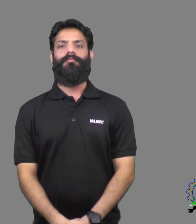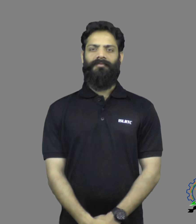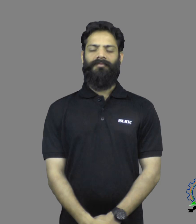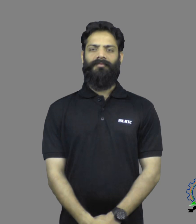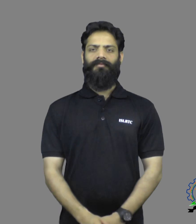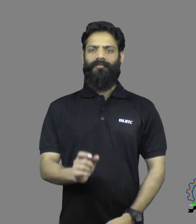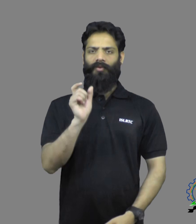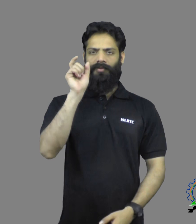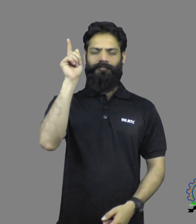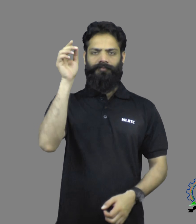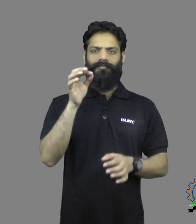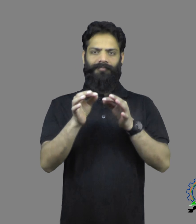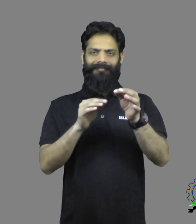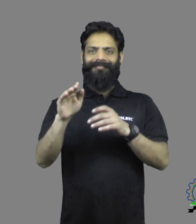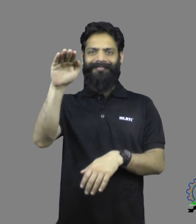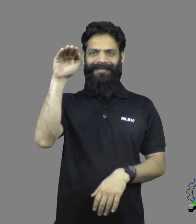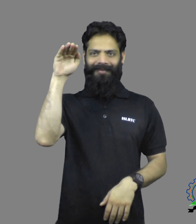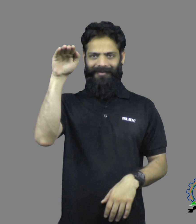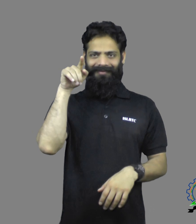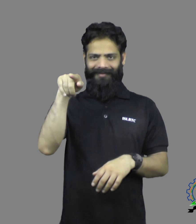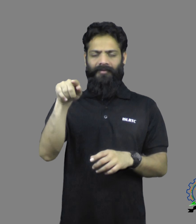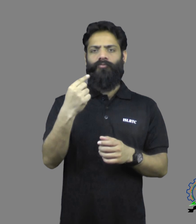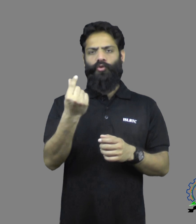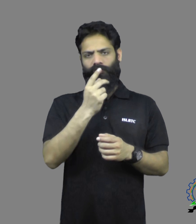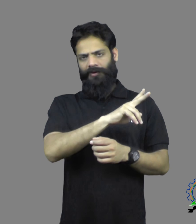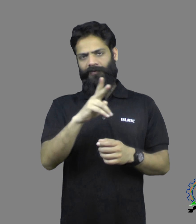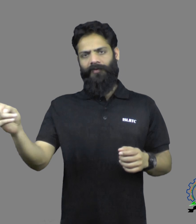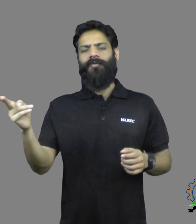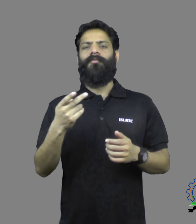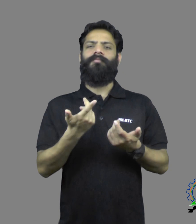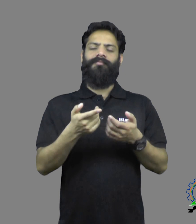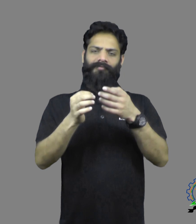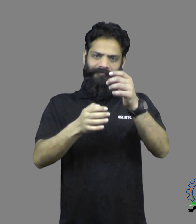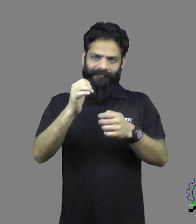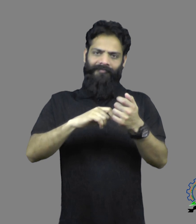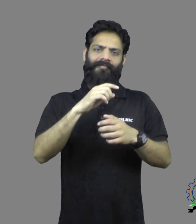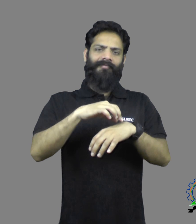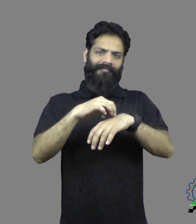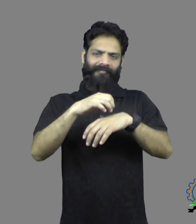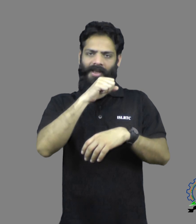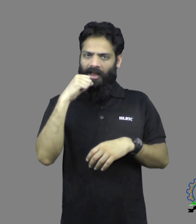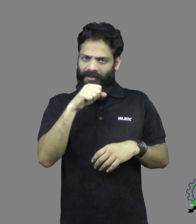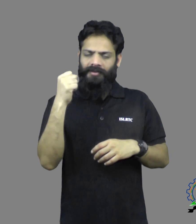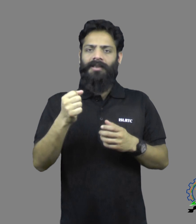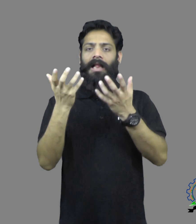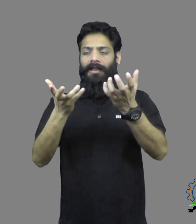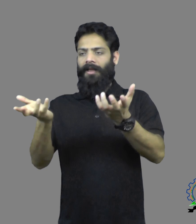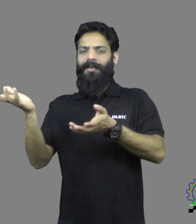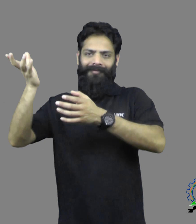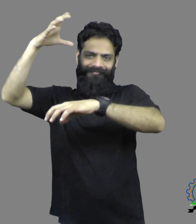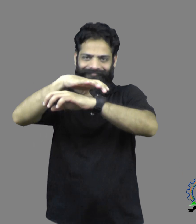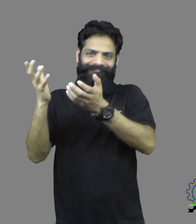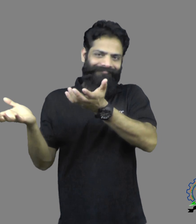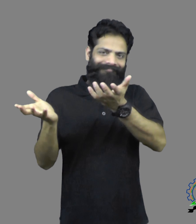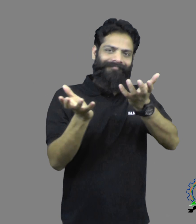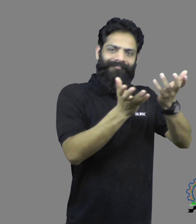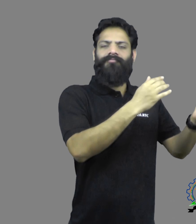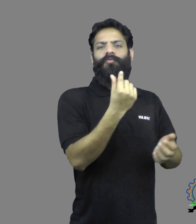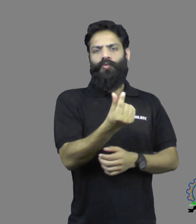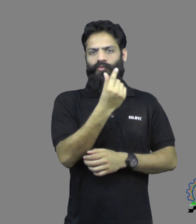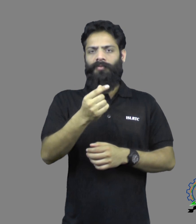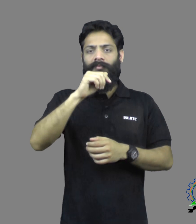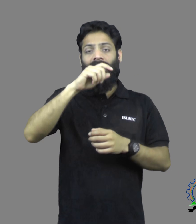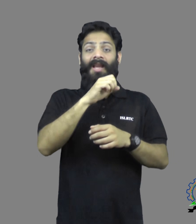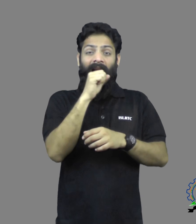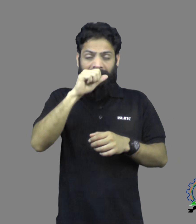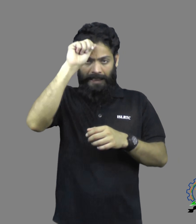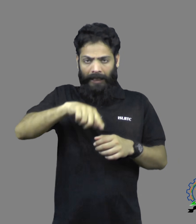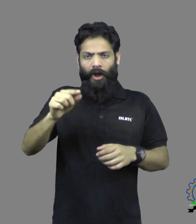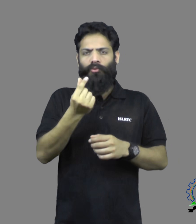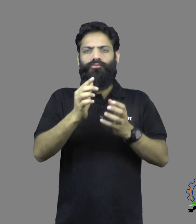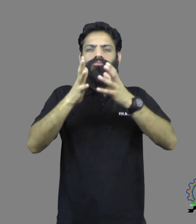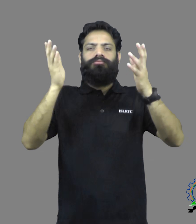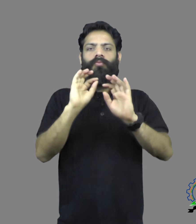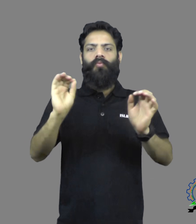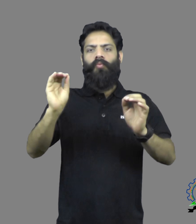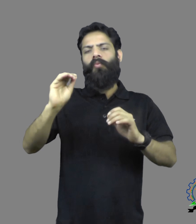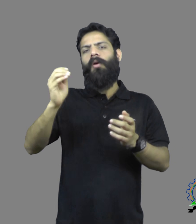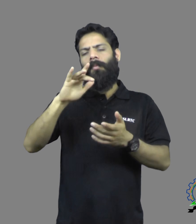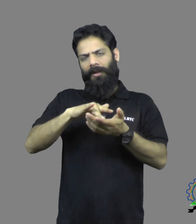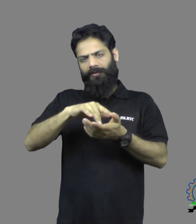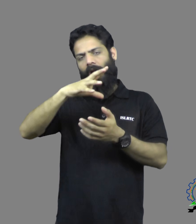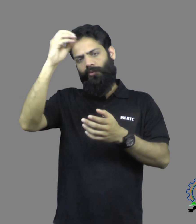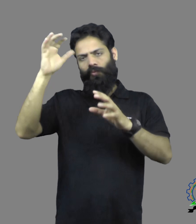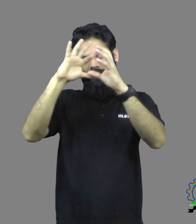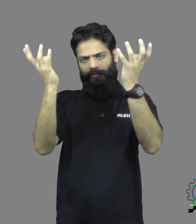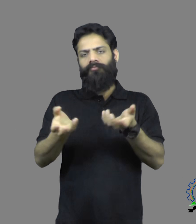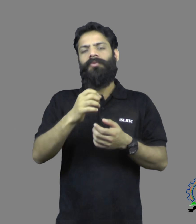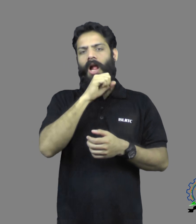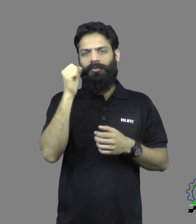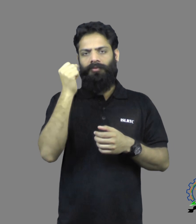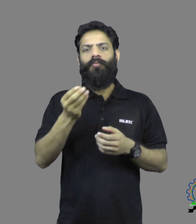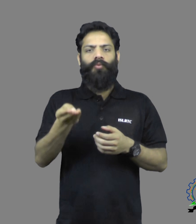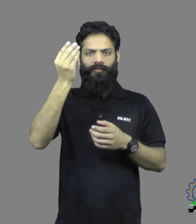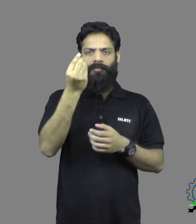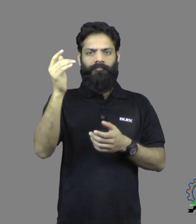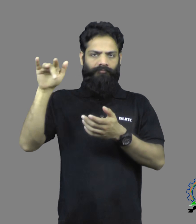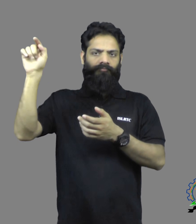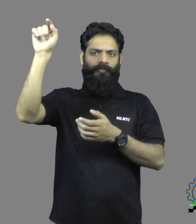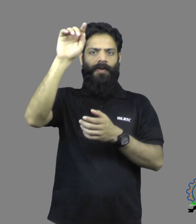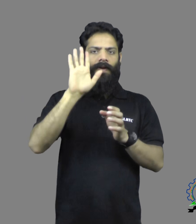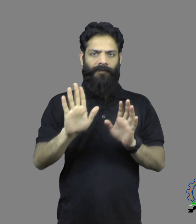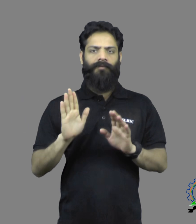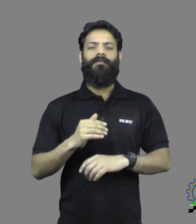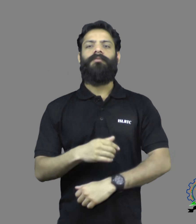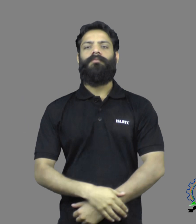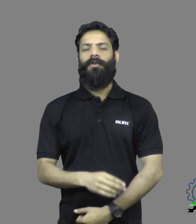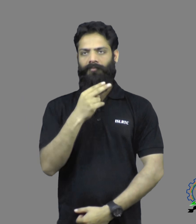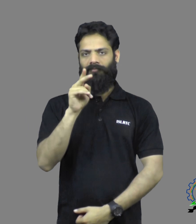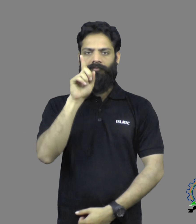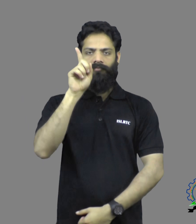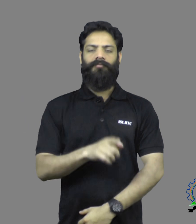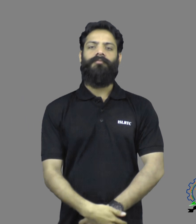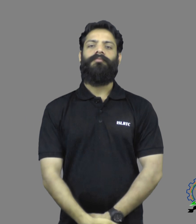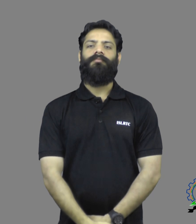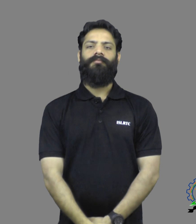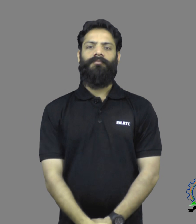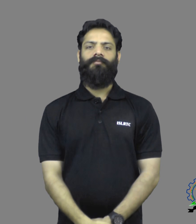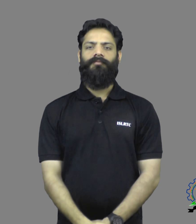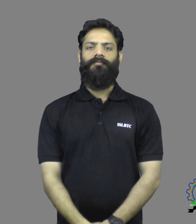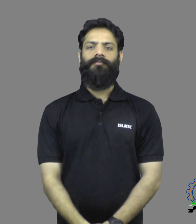Camel Farming